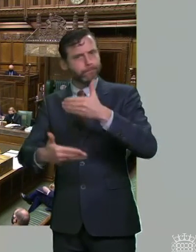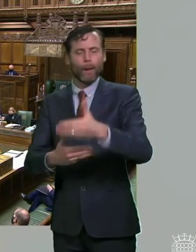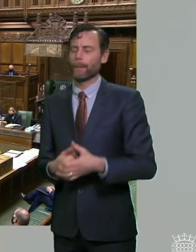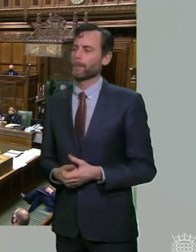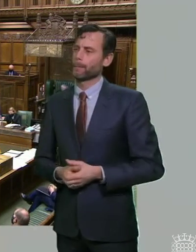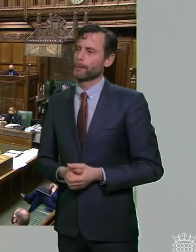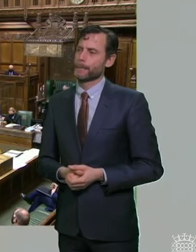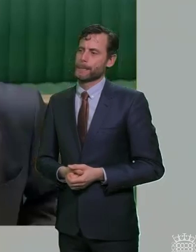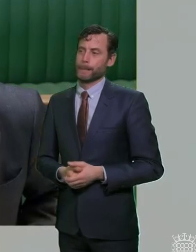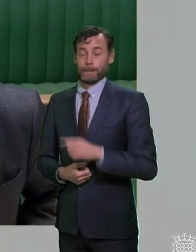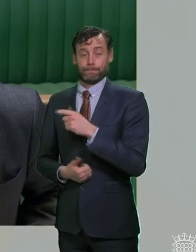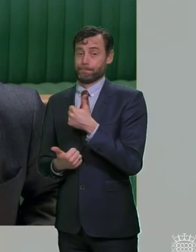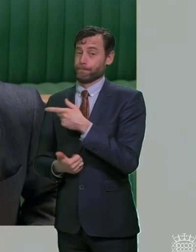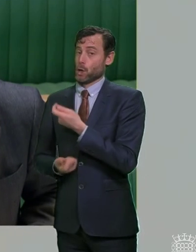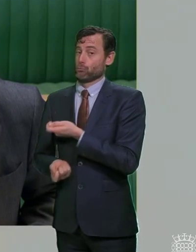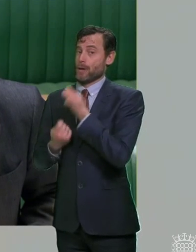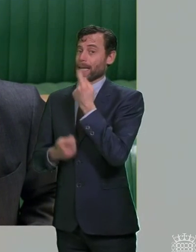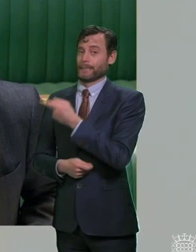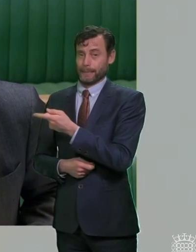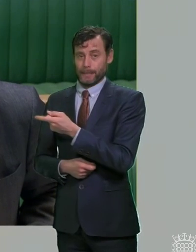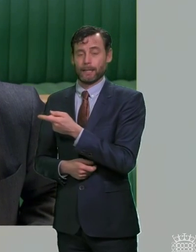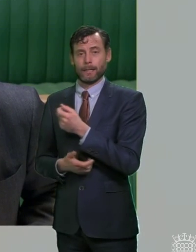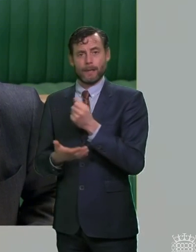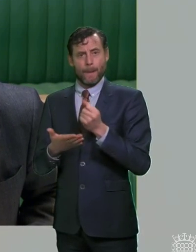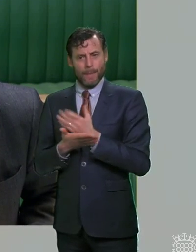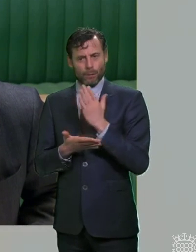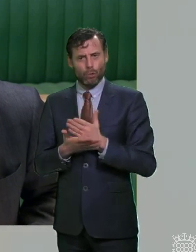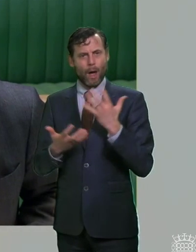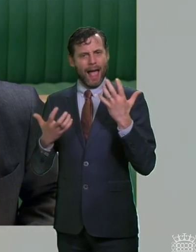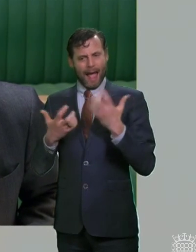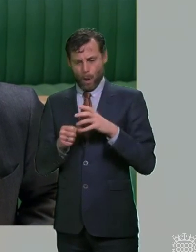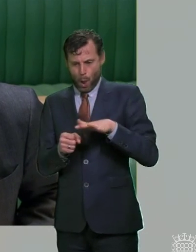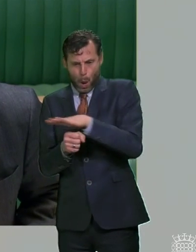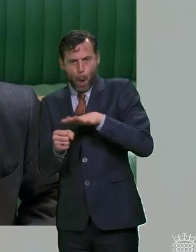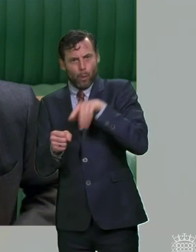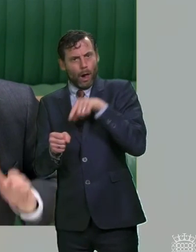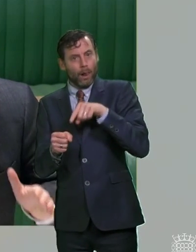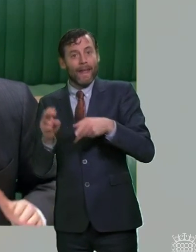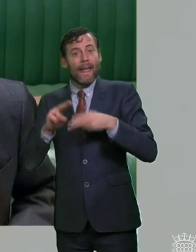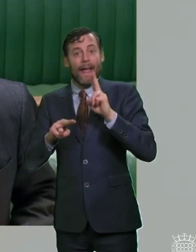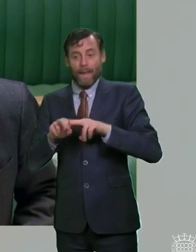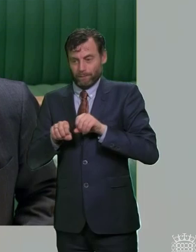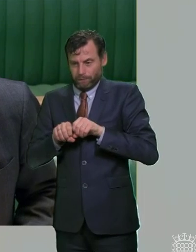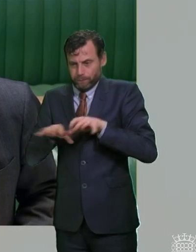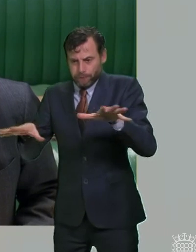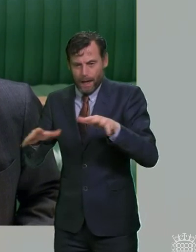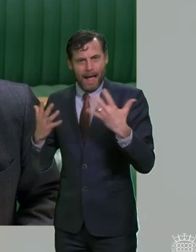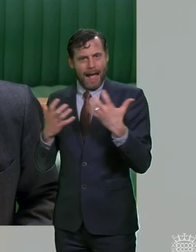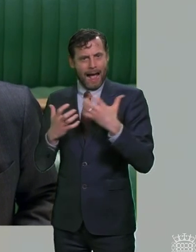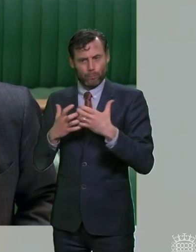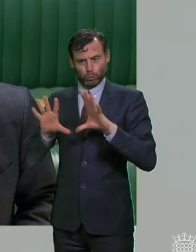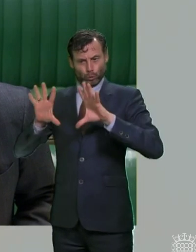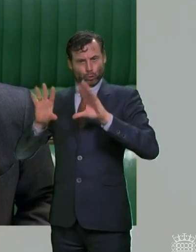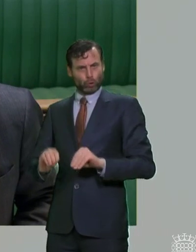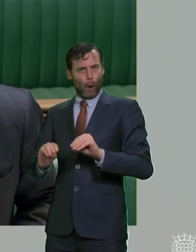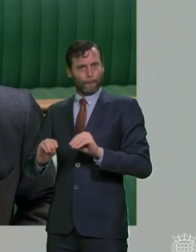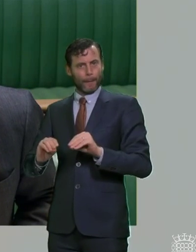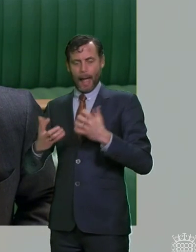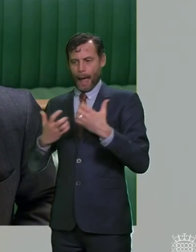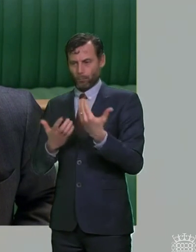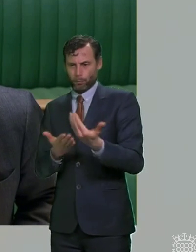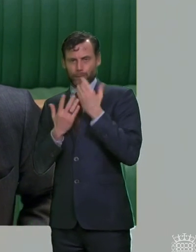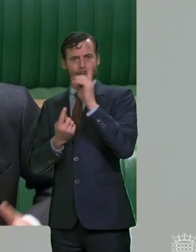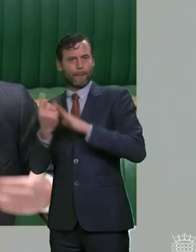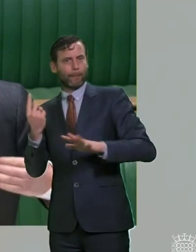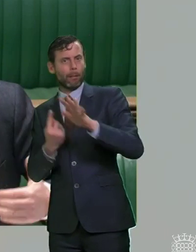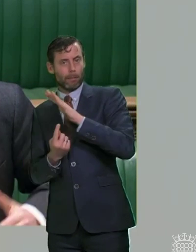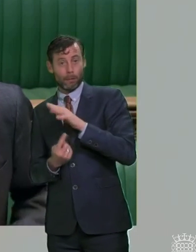My honourable Friend is right to raise the issue of local outbreaks and how to tackle them, particularly with the threat of new variants, which she rightly raises.